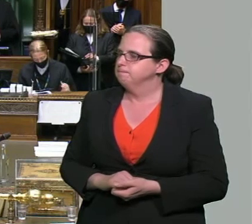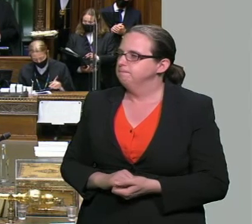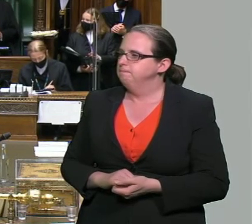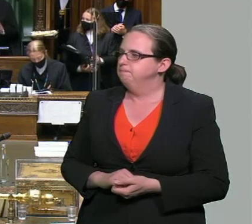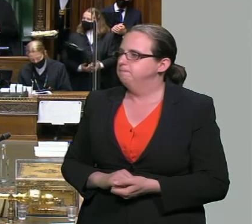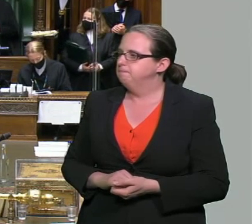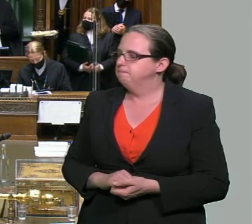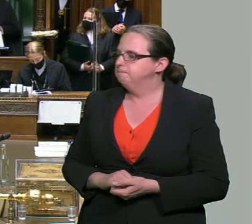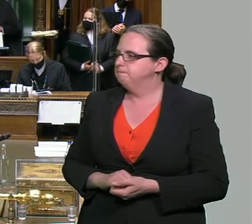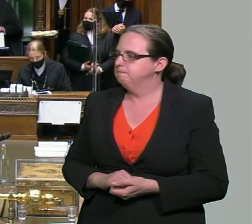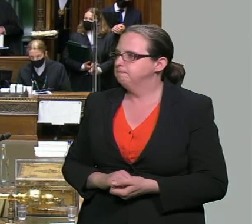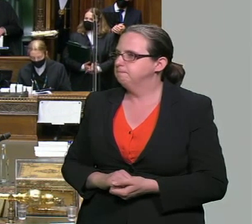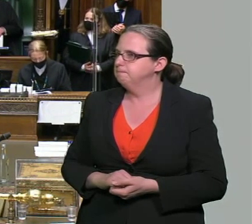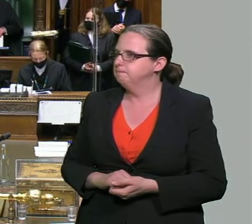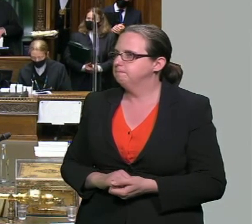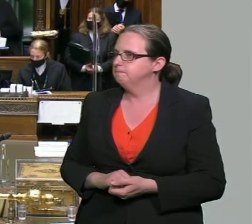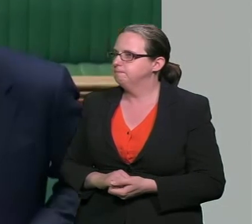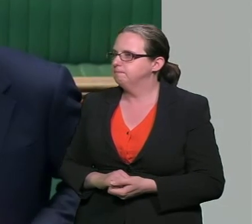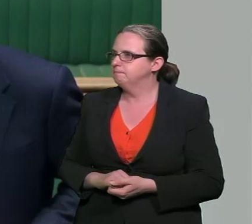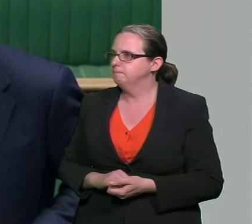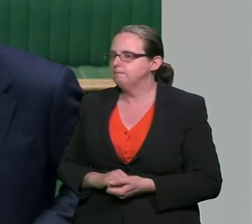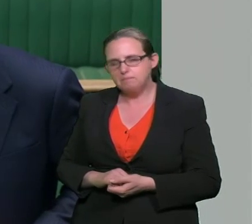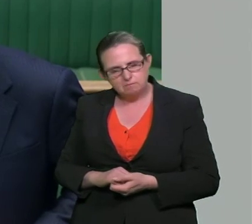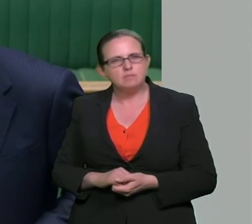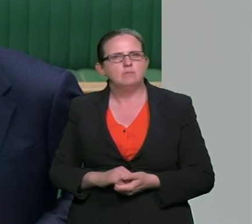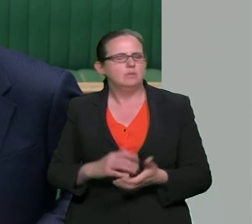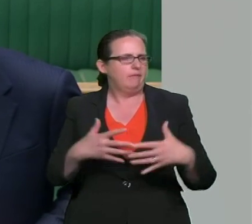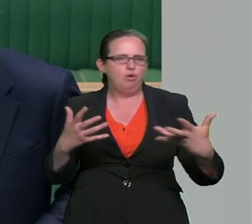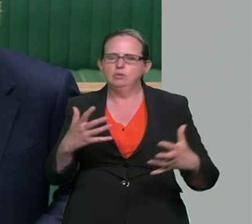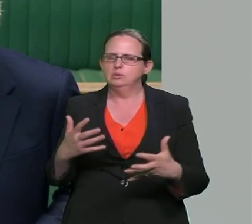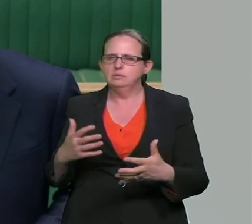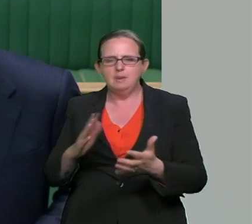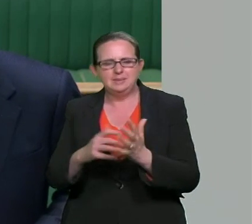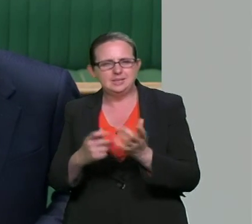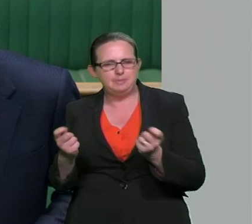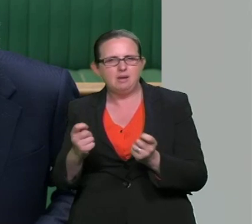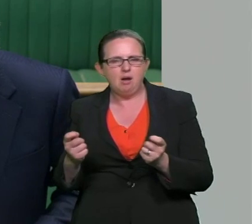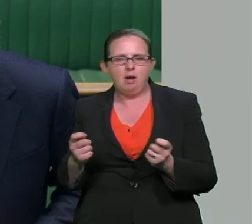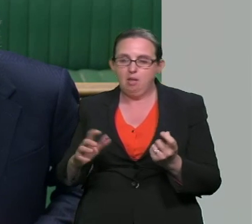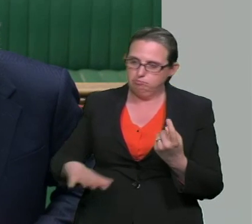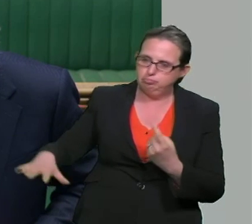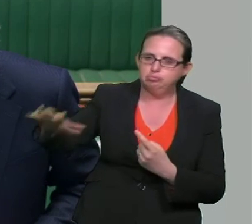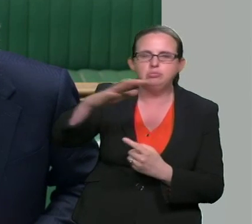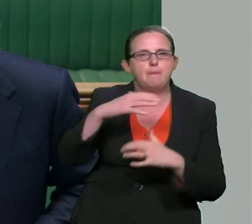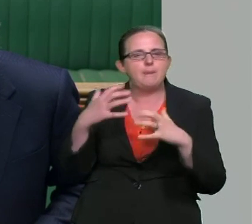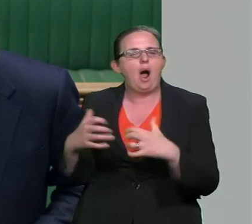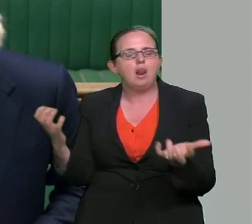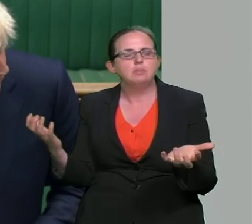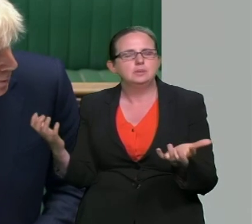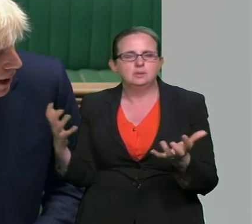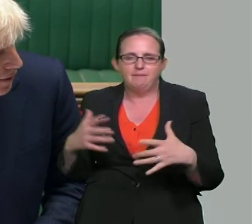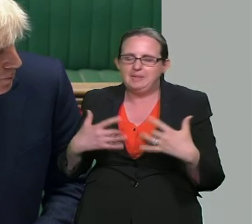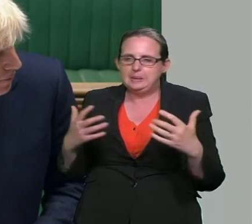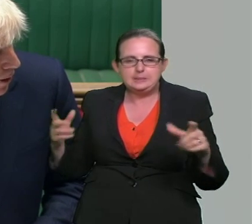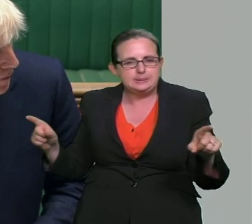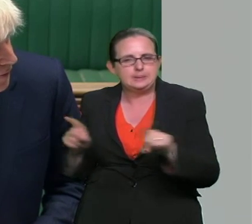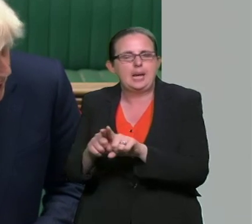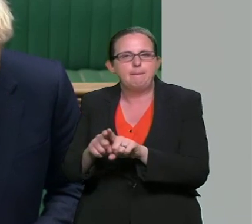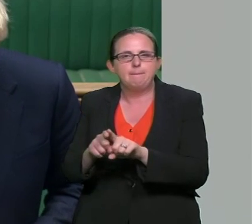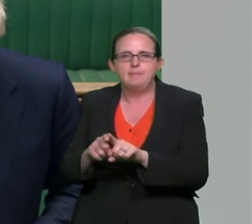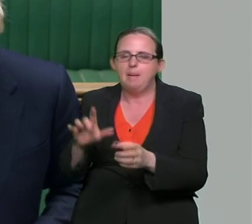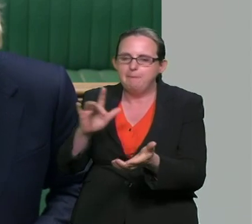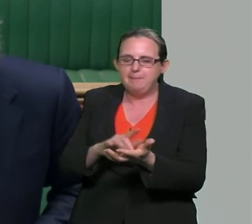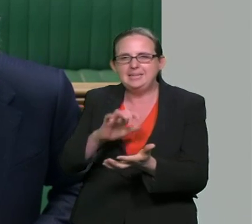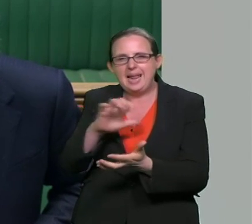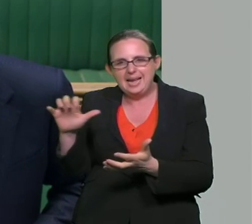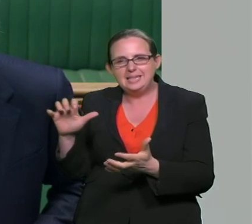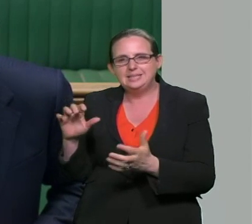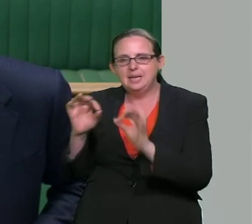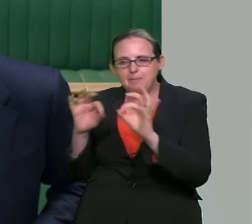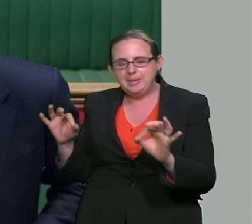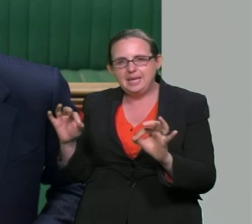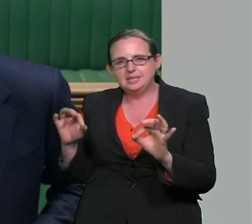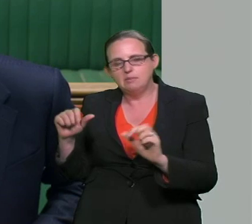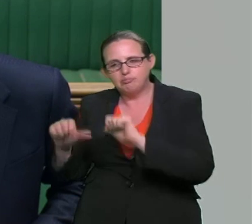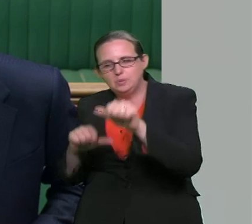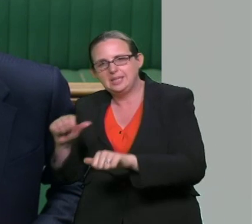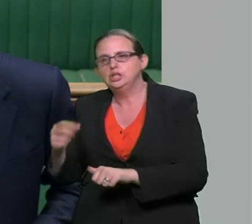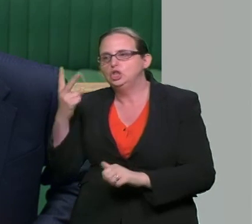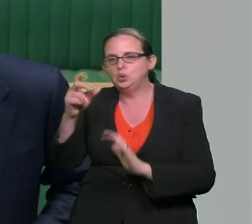It has been a long-standing objective of this Government, and I think it is common ground across the House, that the solution for the middle east peace process is a two-state solution.